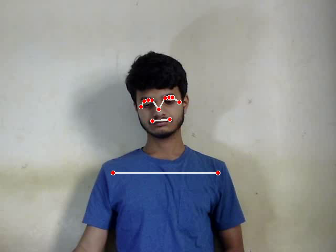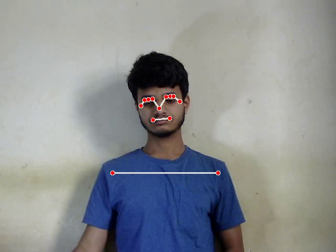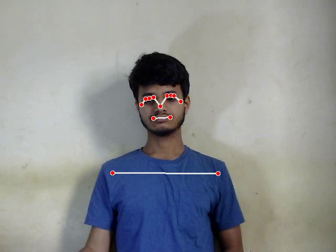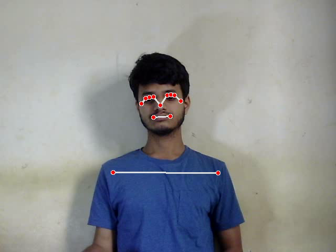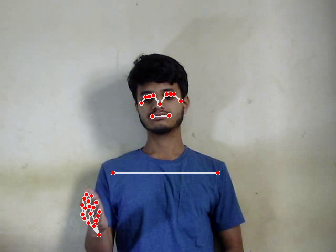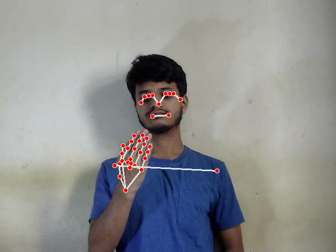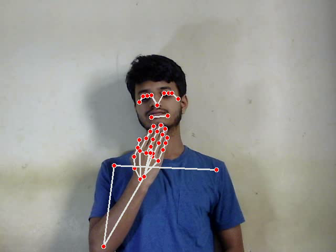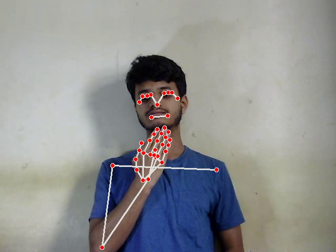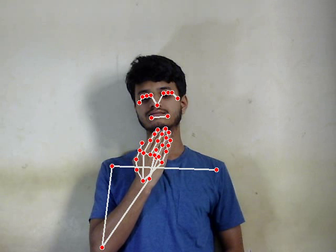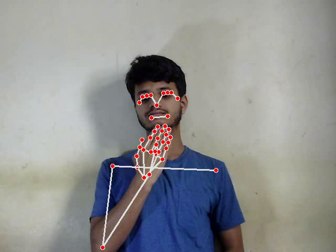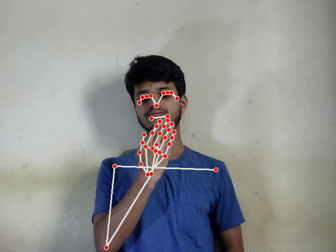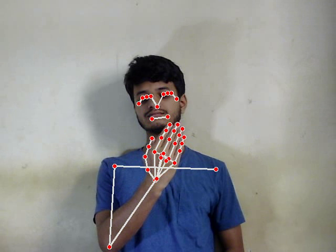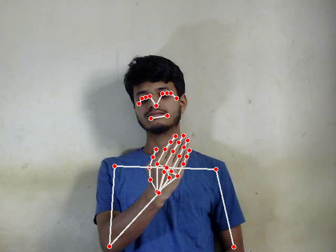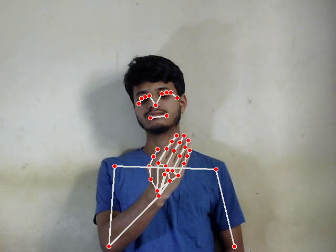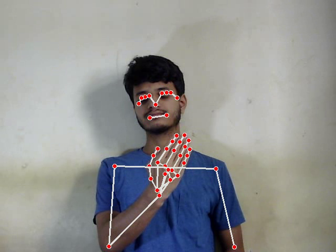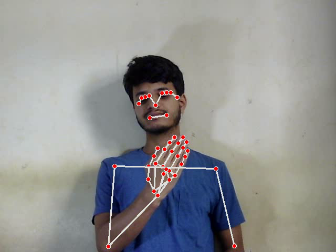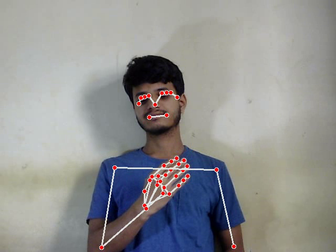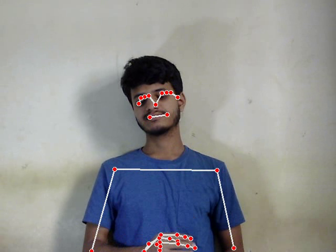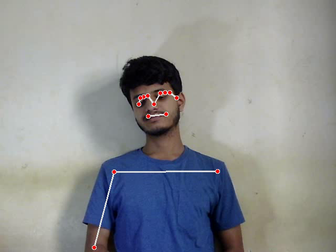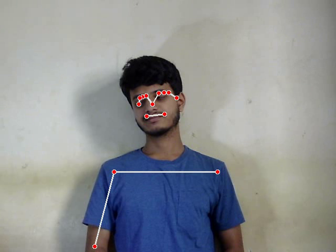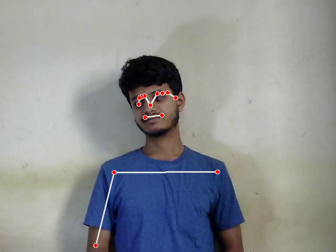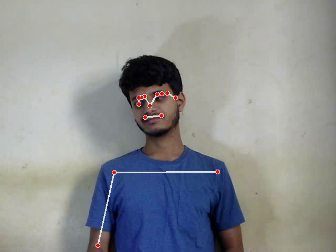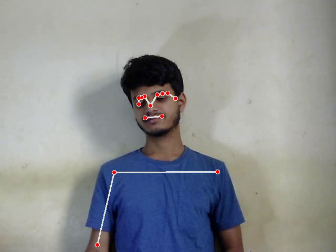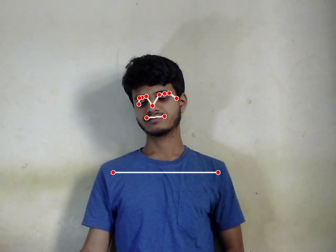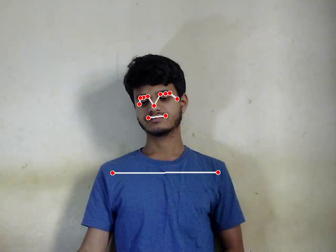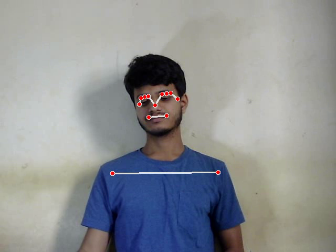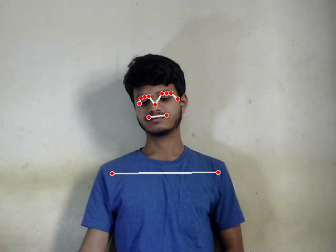thank you